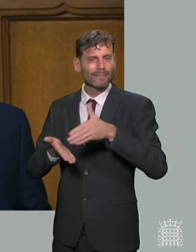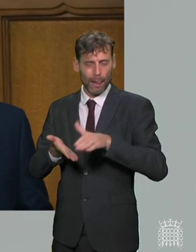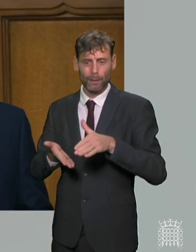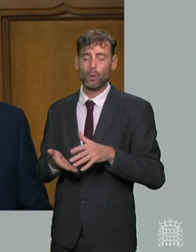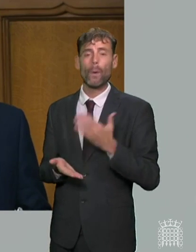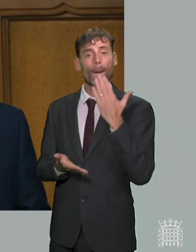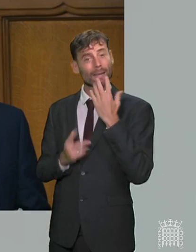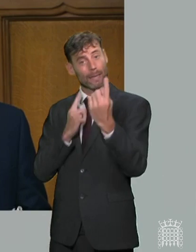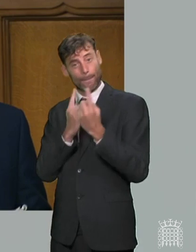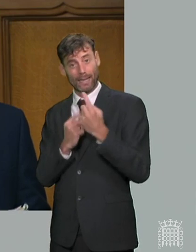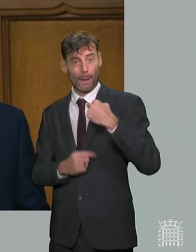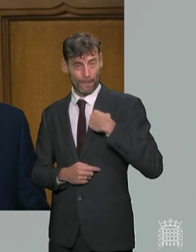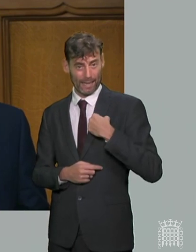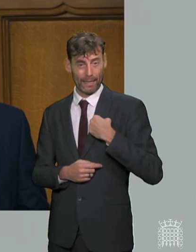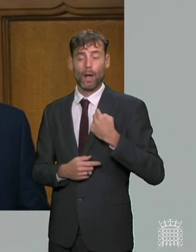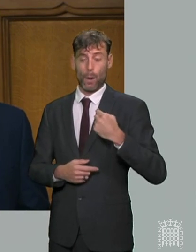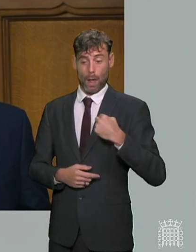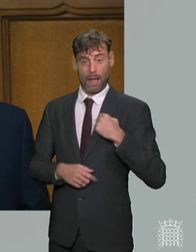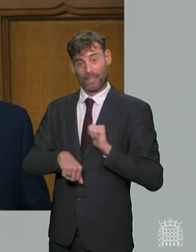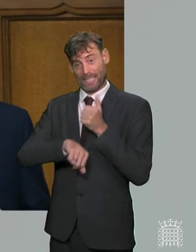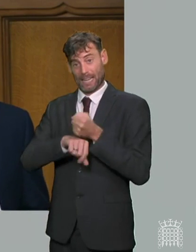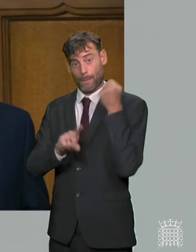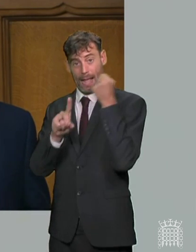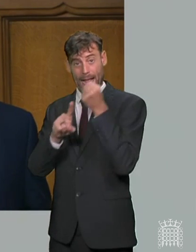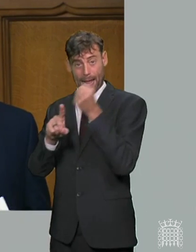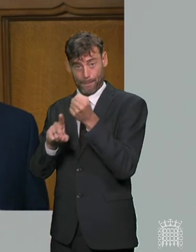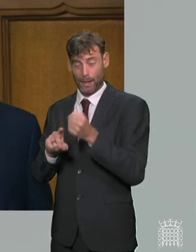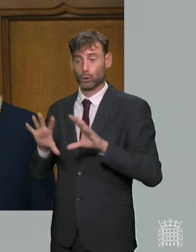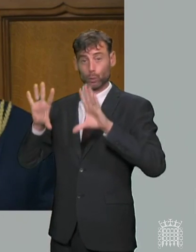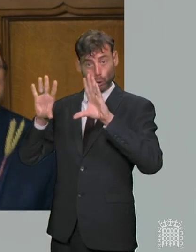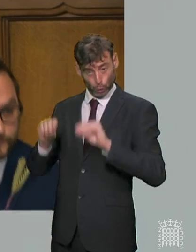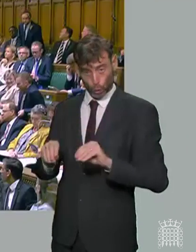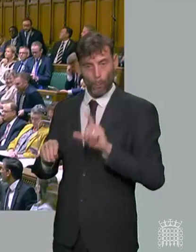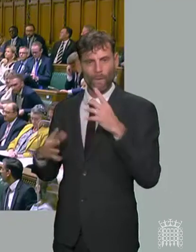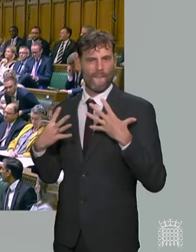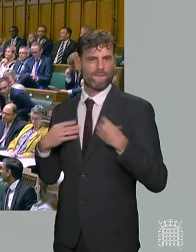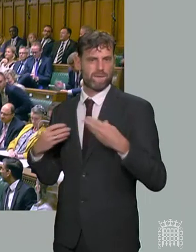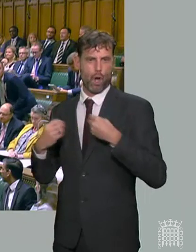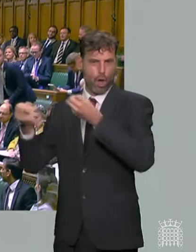Will he meet me to discuss my campaign to end the import of fur to Britain and truly make a fur-free Britain?